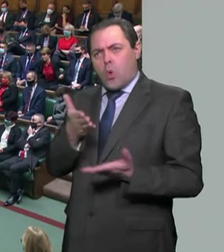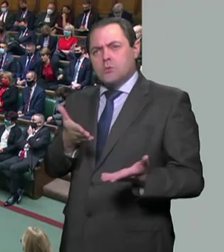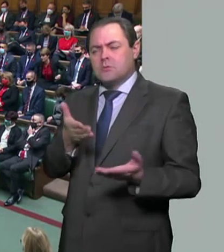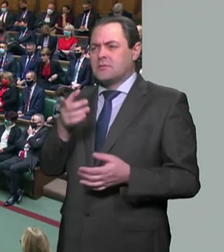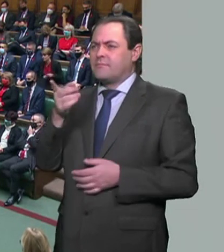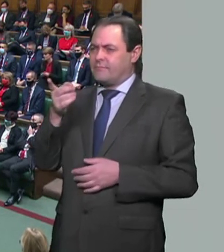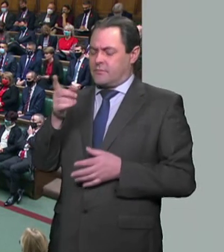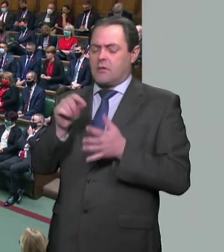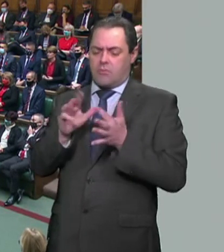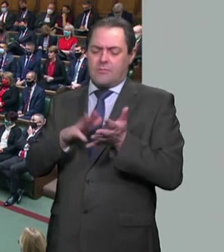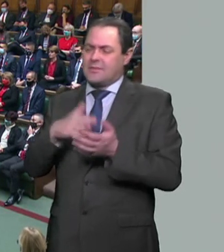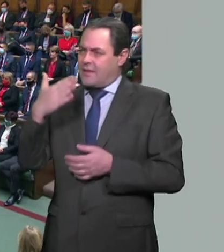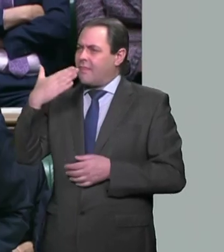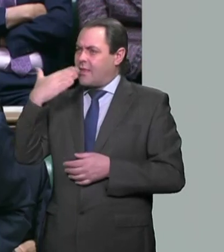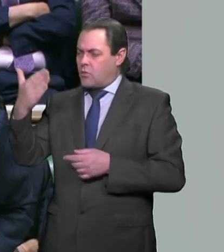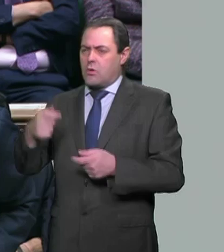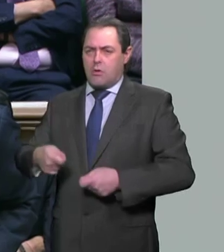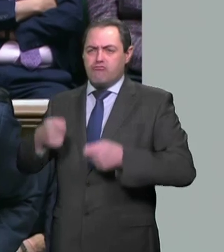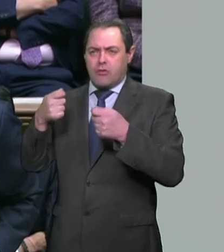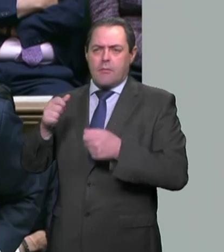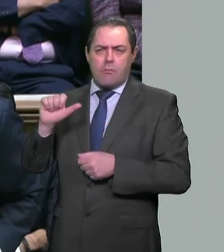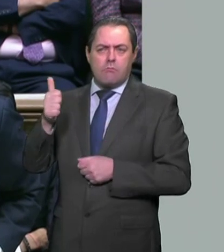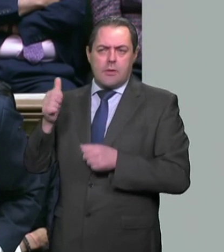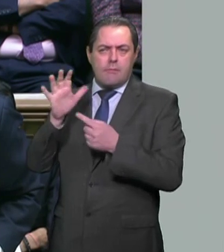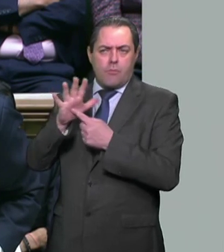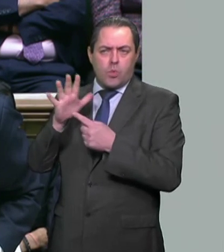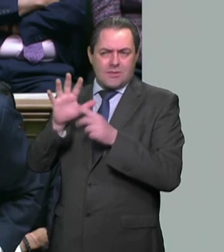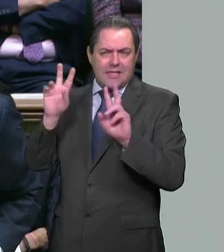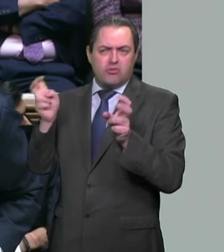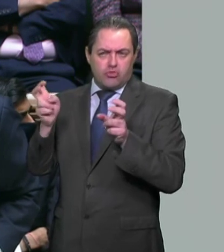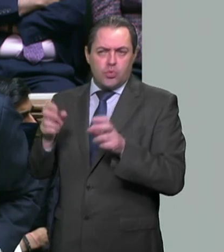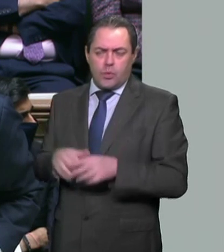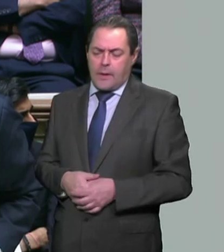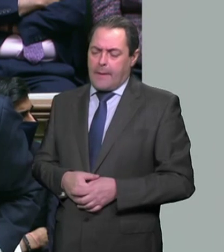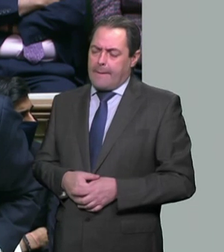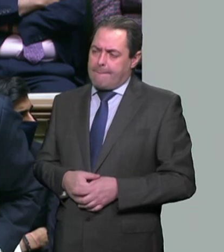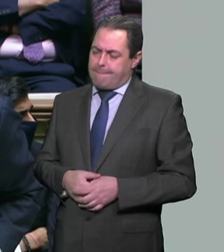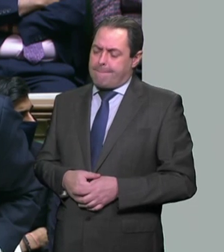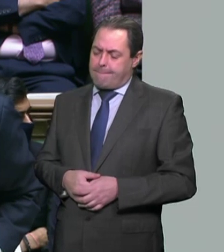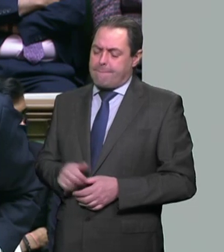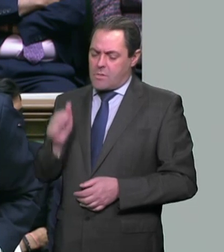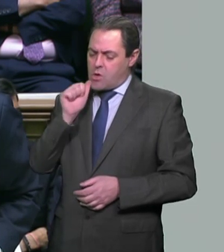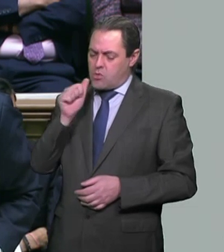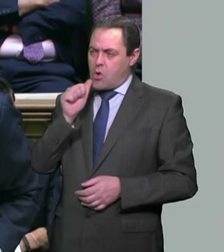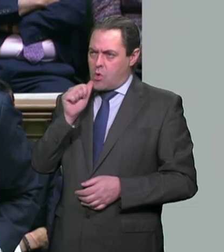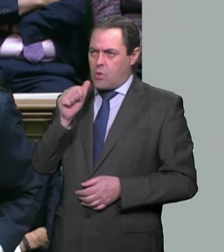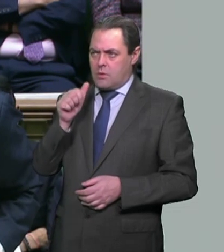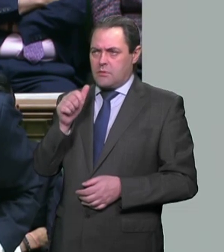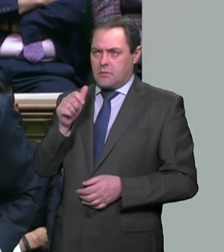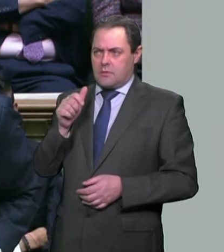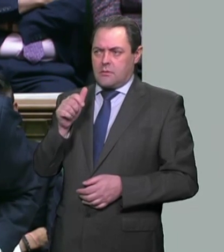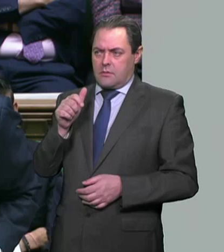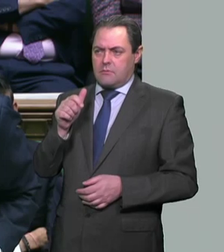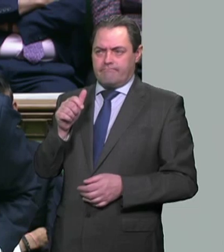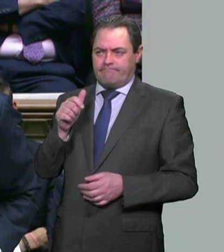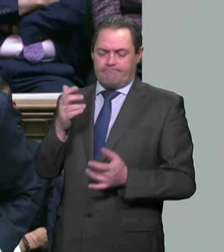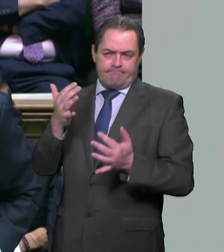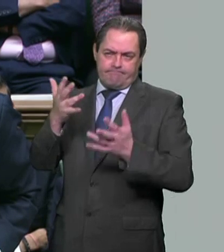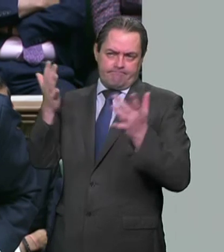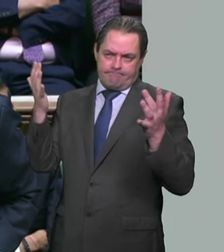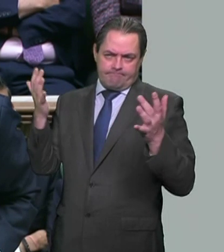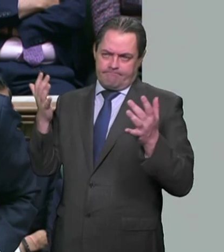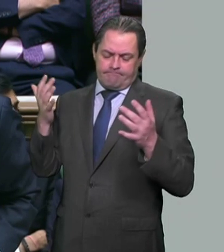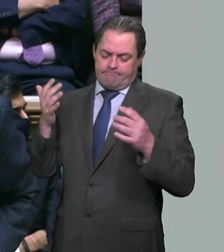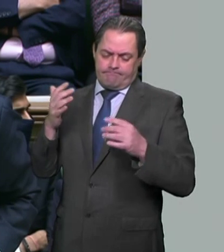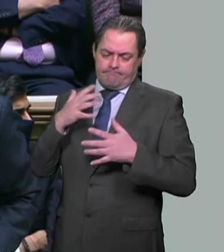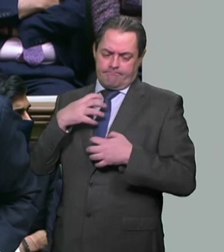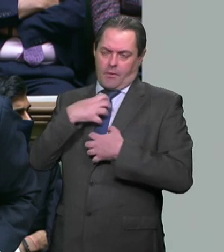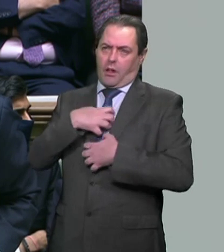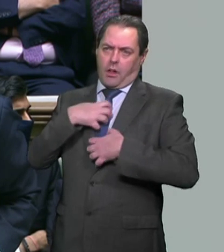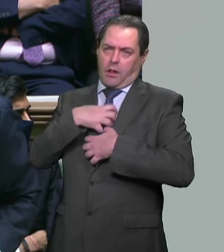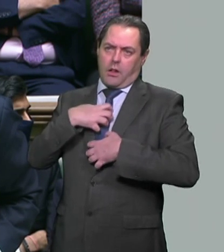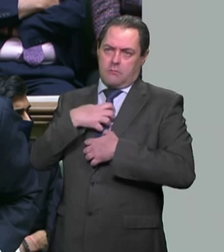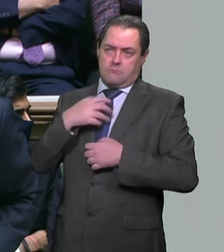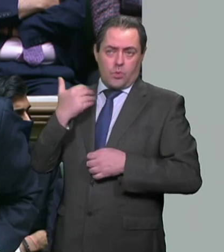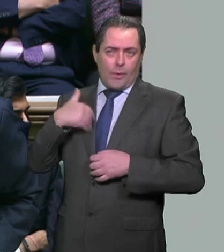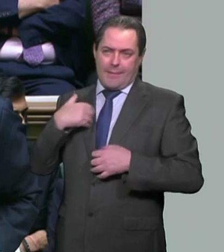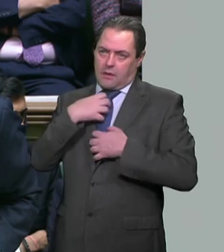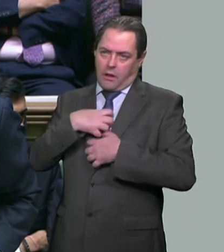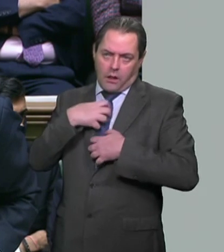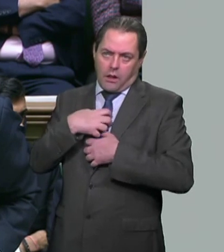I am very grateful to the honourable Lady, who raises an extremely important issue about a phenomenon that I know has caused huge distress to many, many women in this country.